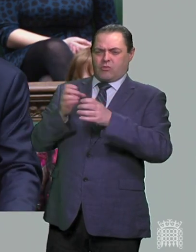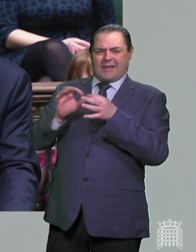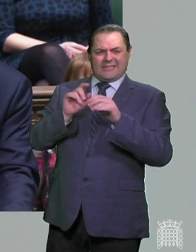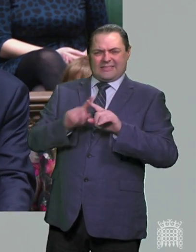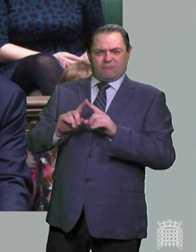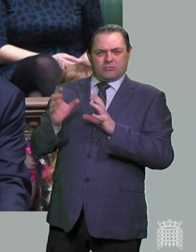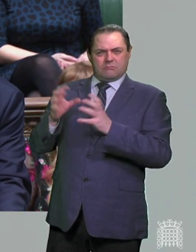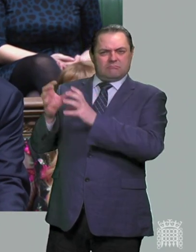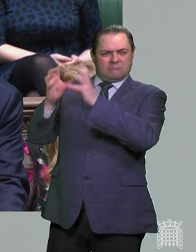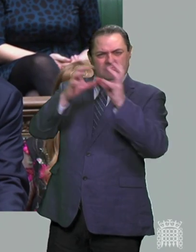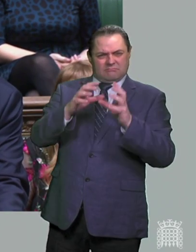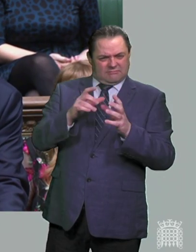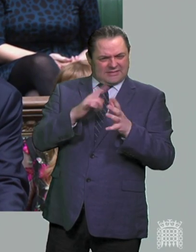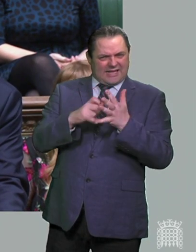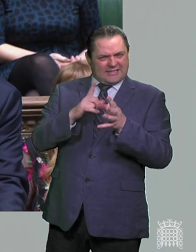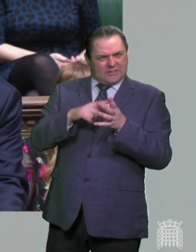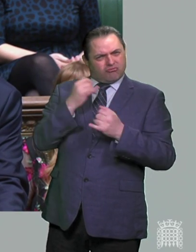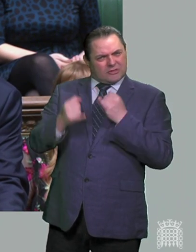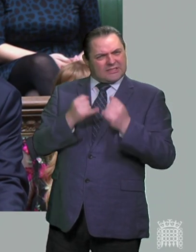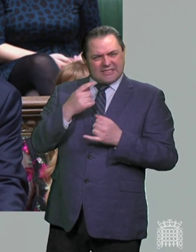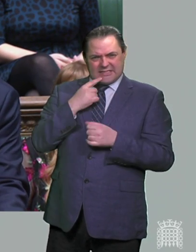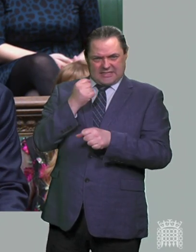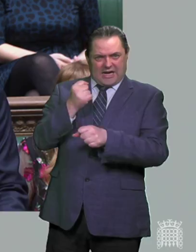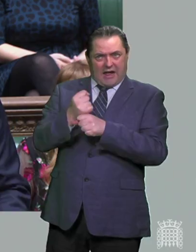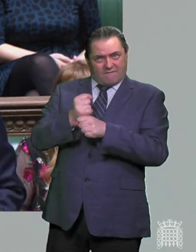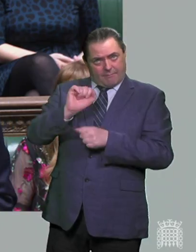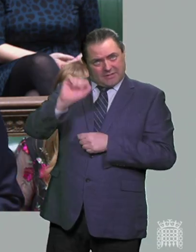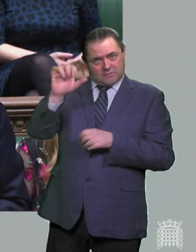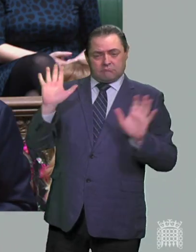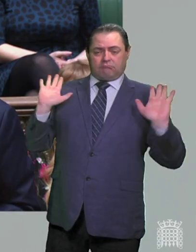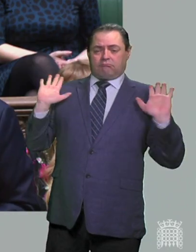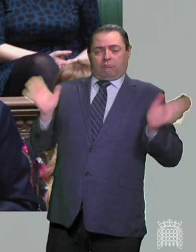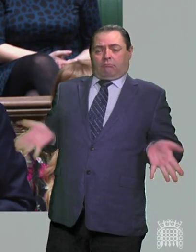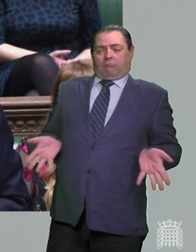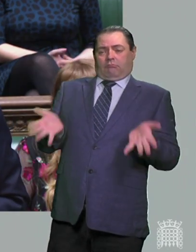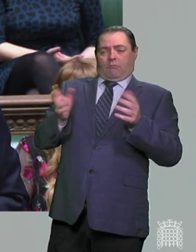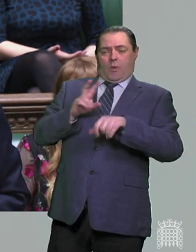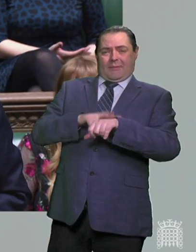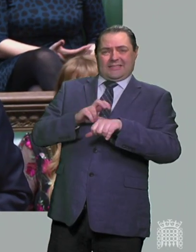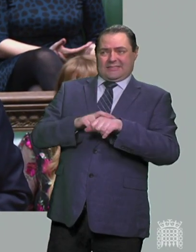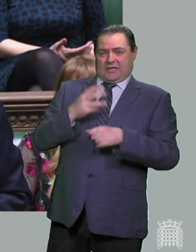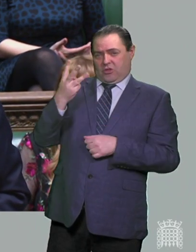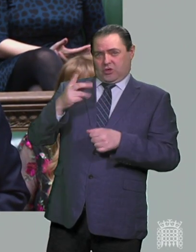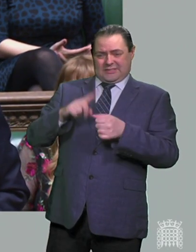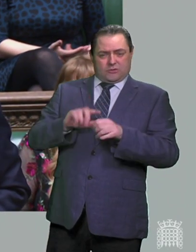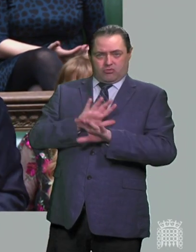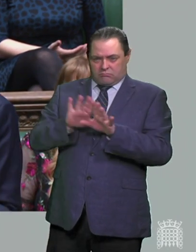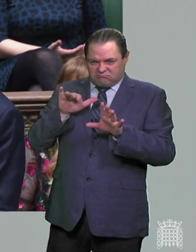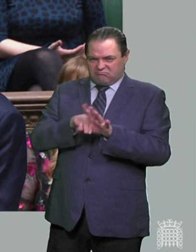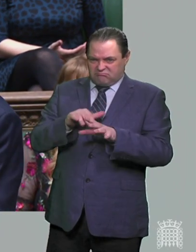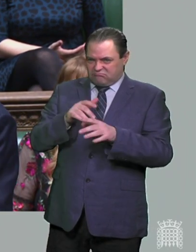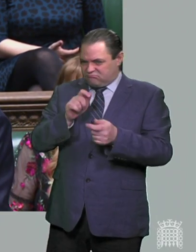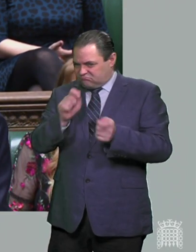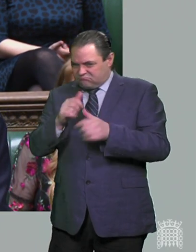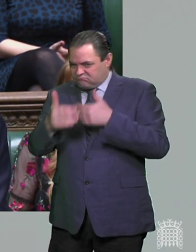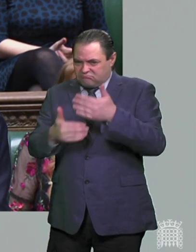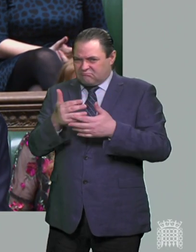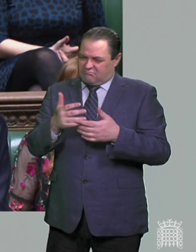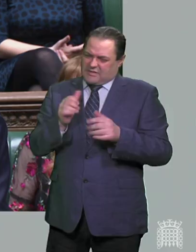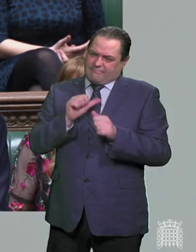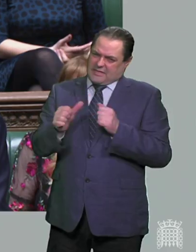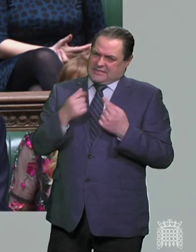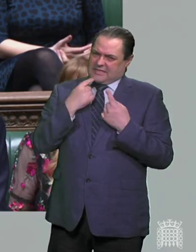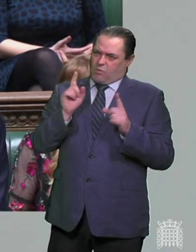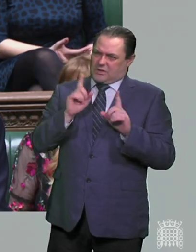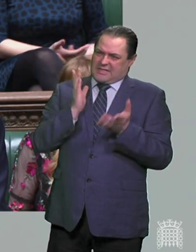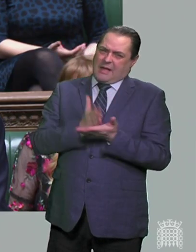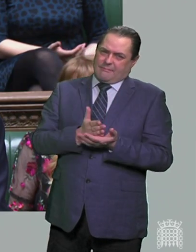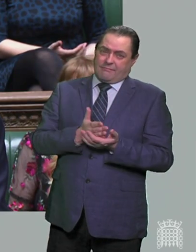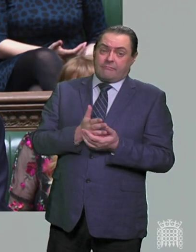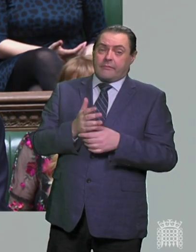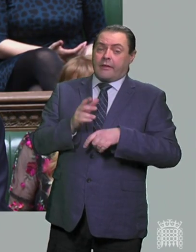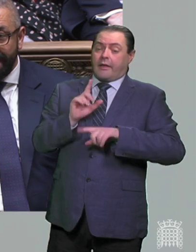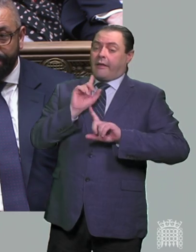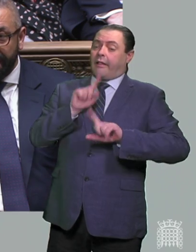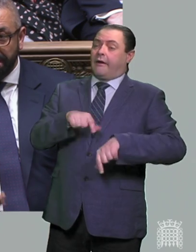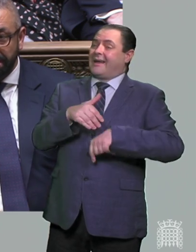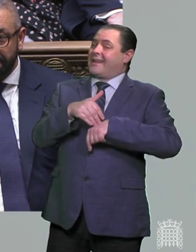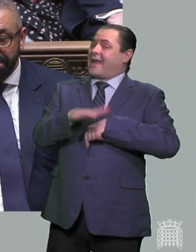No wonder the Casey report criticised what Dame Louise calls the Government’s “hands-off” attitude to policing over the last 13 years, but let us call it what it really is : sheer negligence.